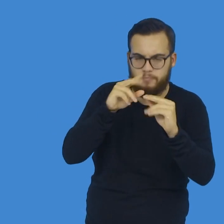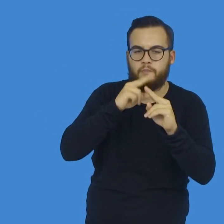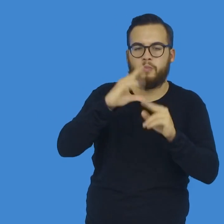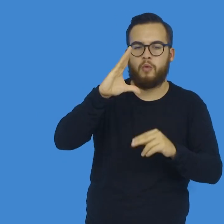nombre